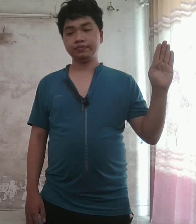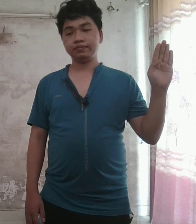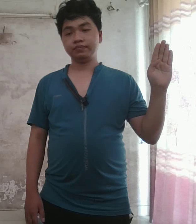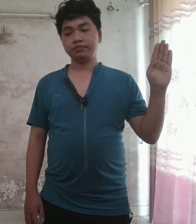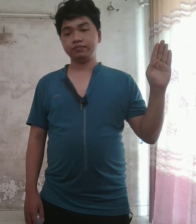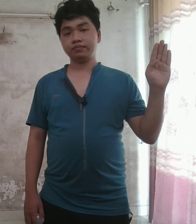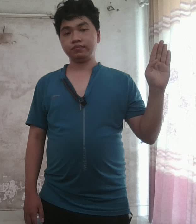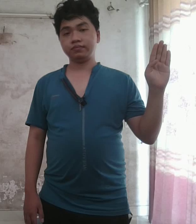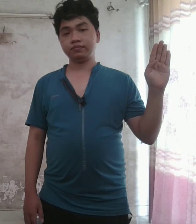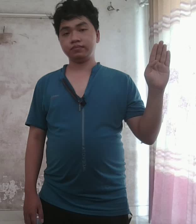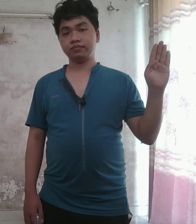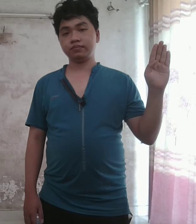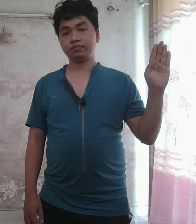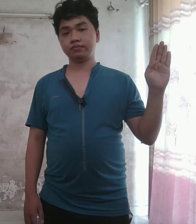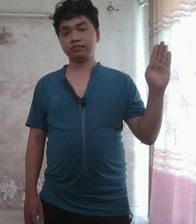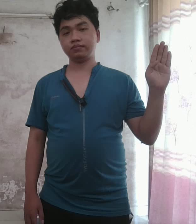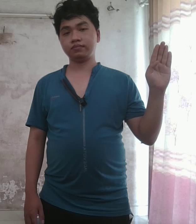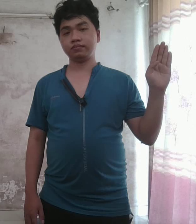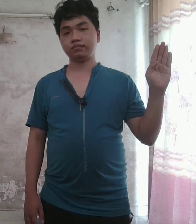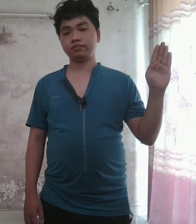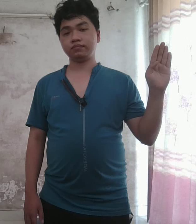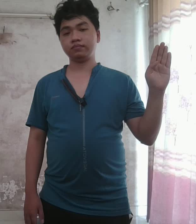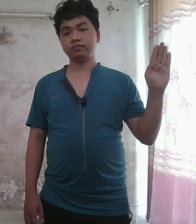b